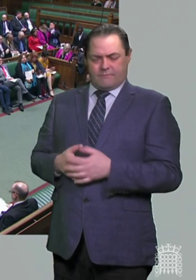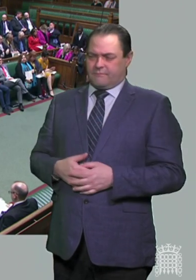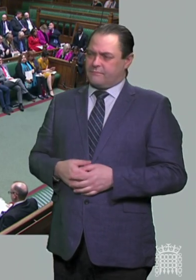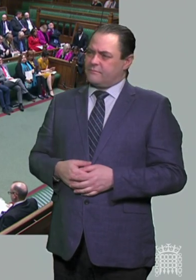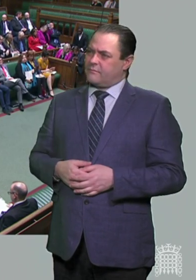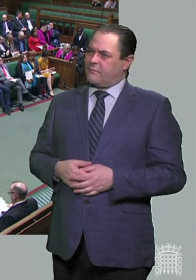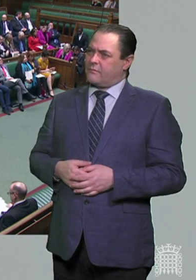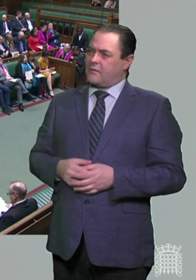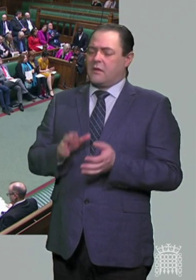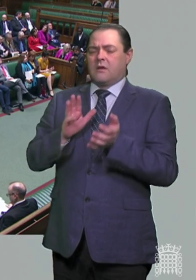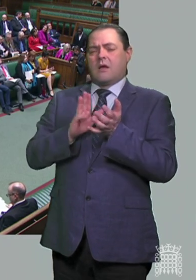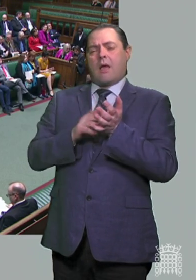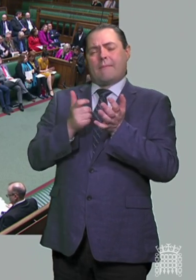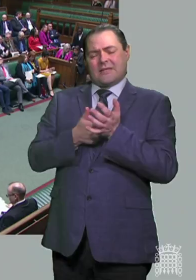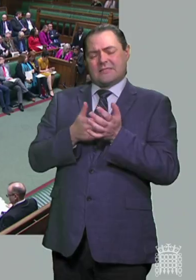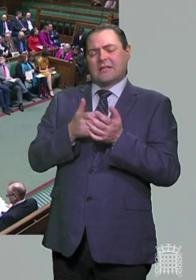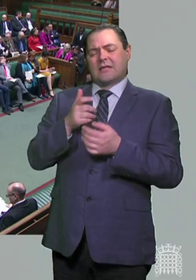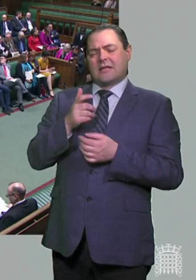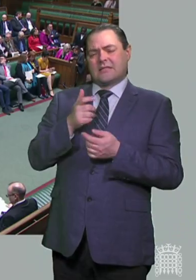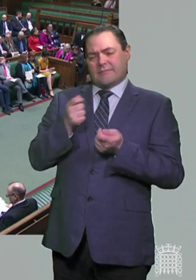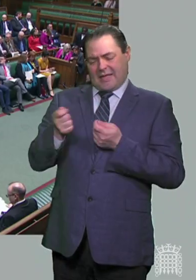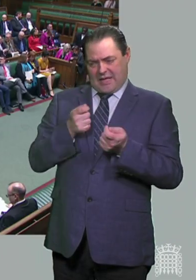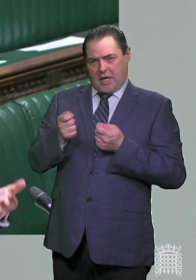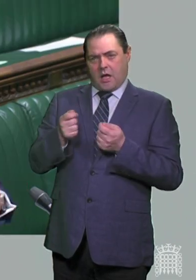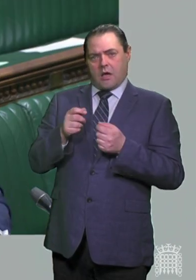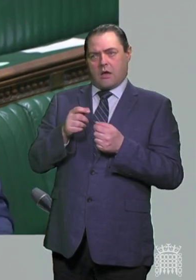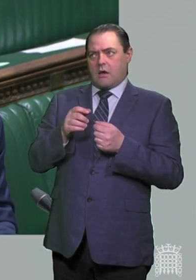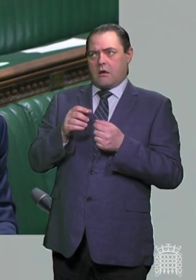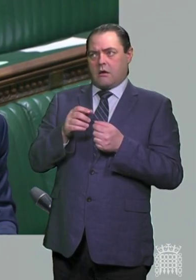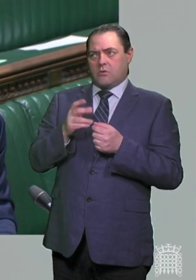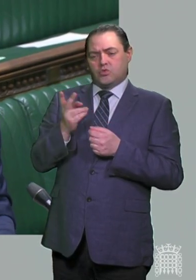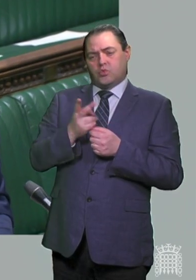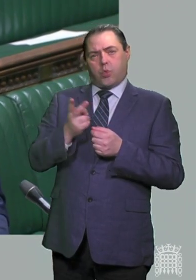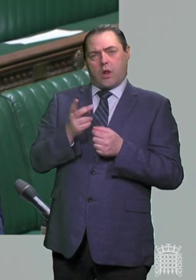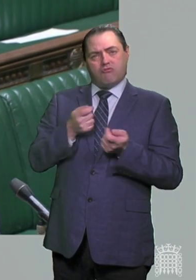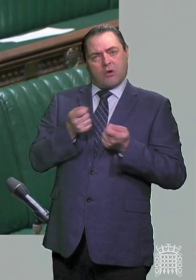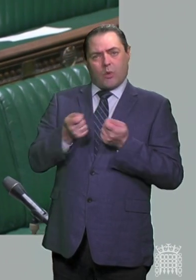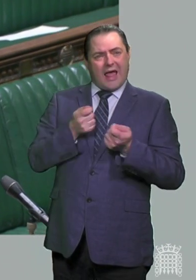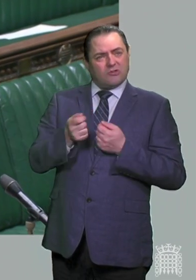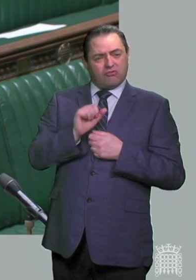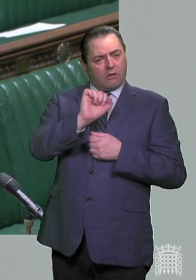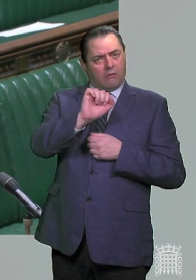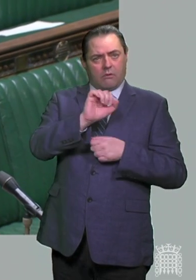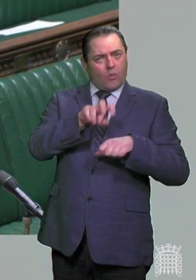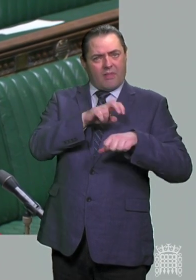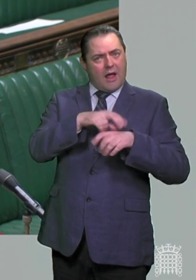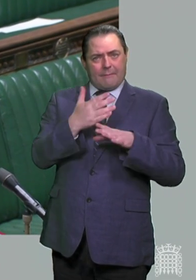On the proposal for dual regulation, that was not what constituent businesses in Northern Ireland wanted.